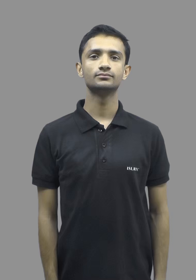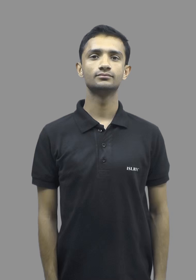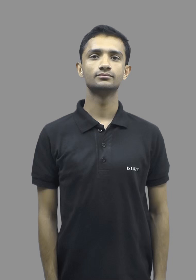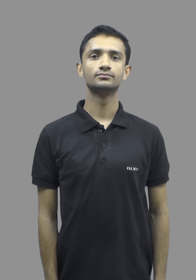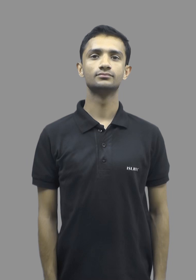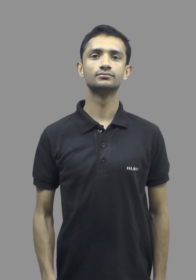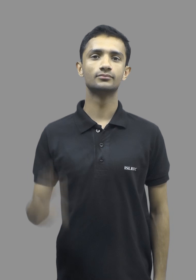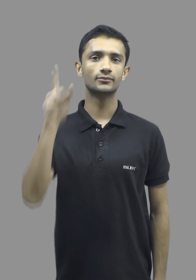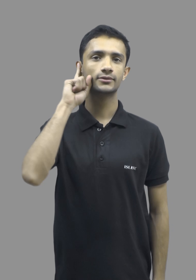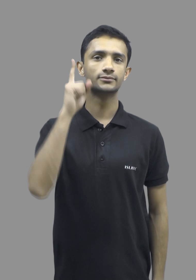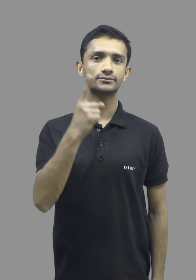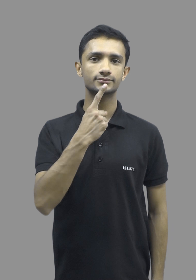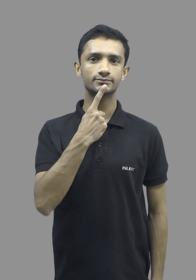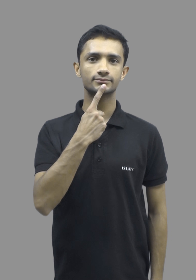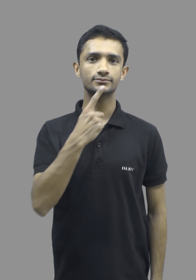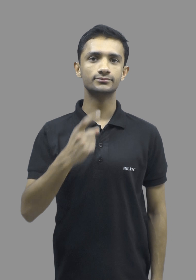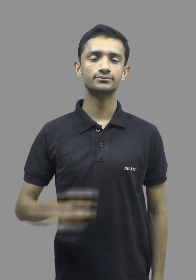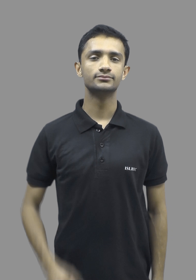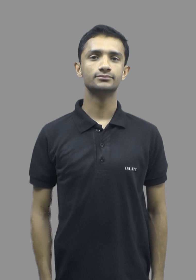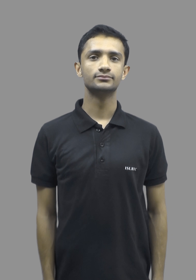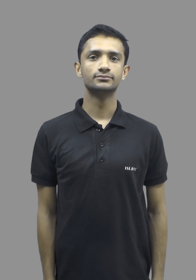Deaf